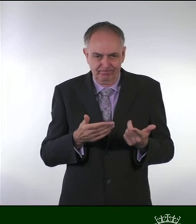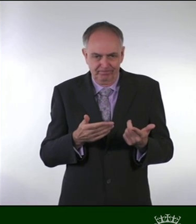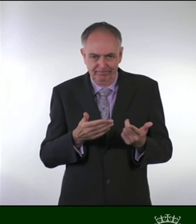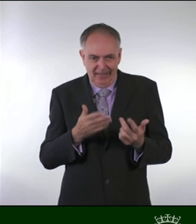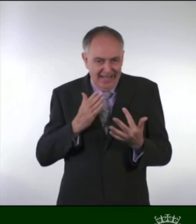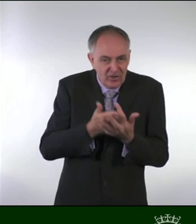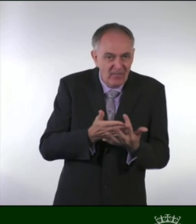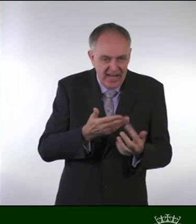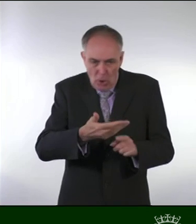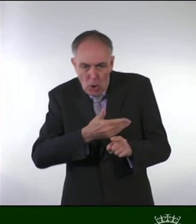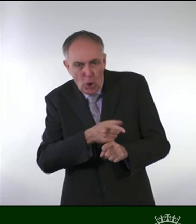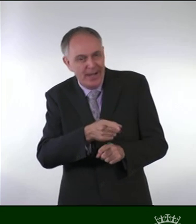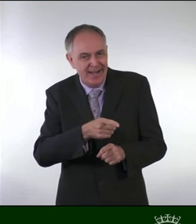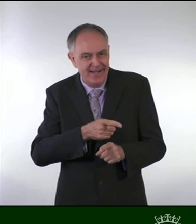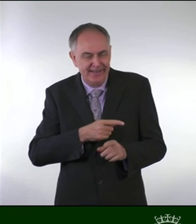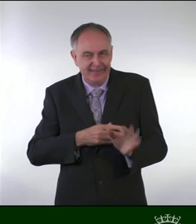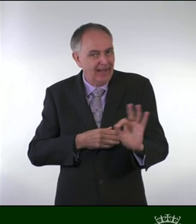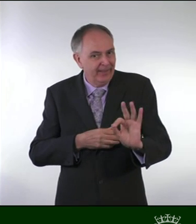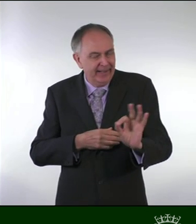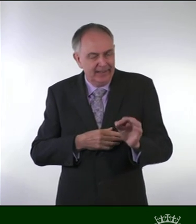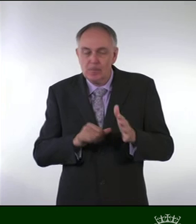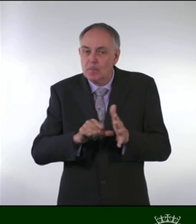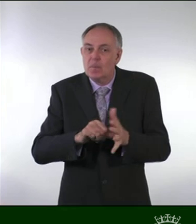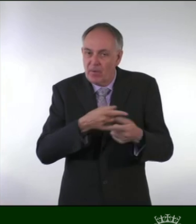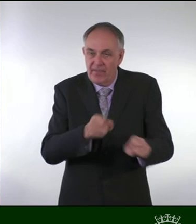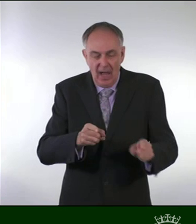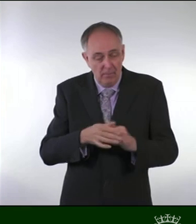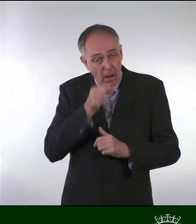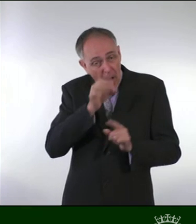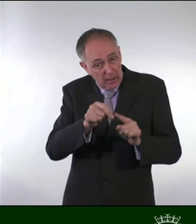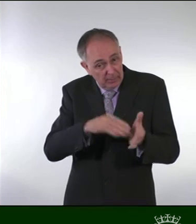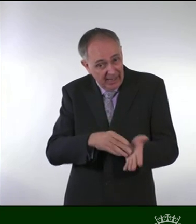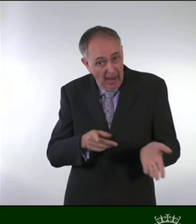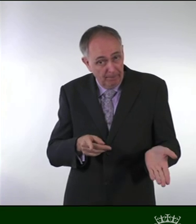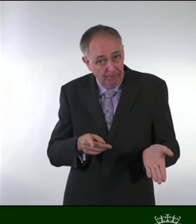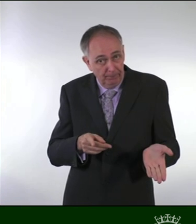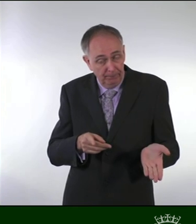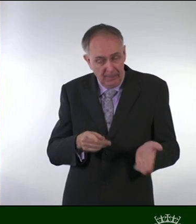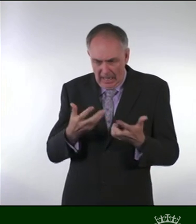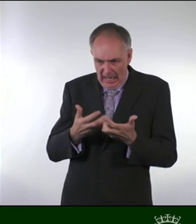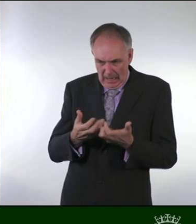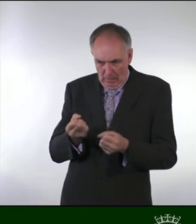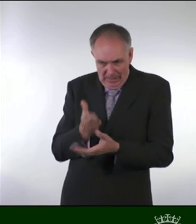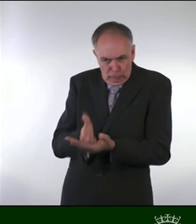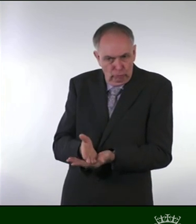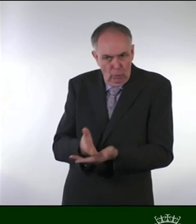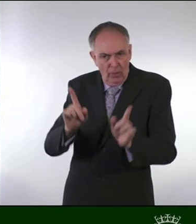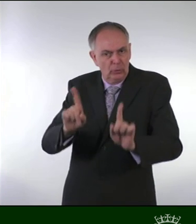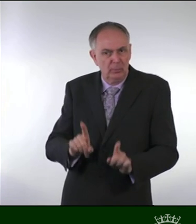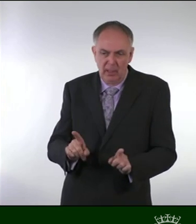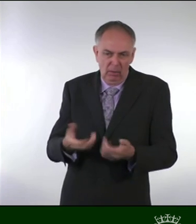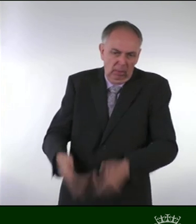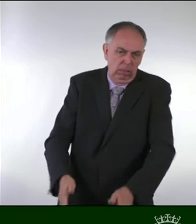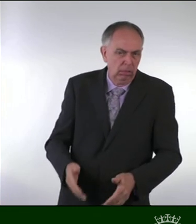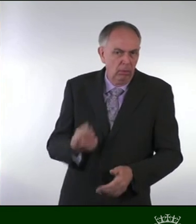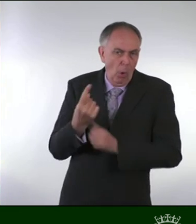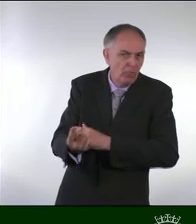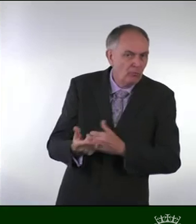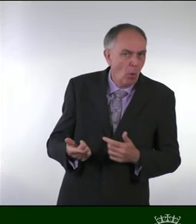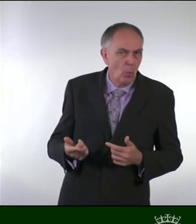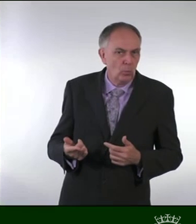Will the Prime Minister outline what steps the Government will take to make sure that people with mental health conditions are not left alone or behind?